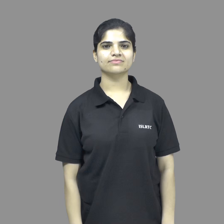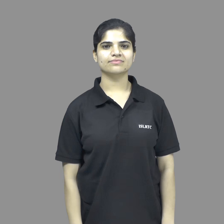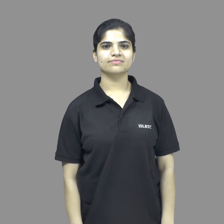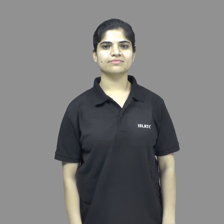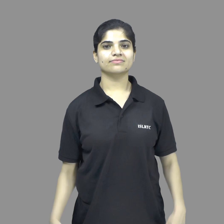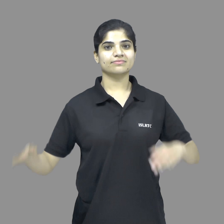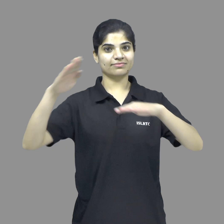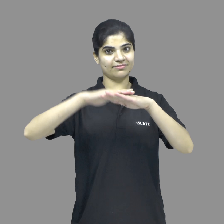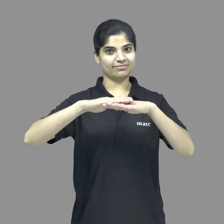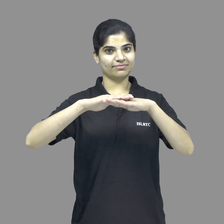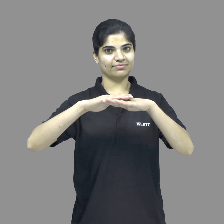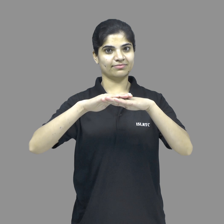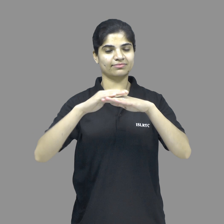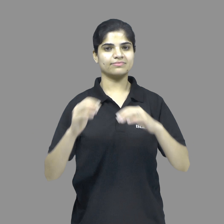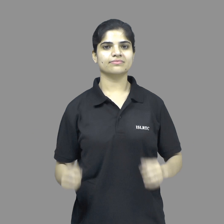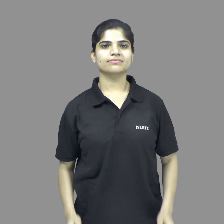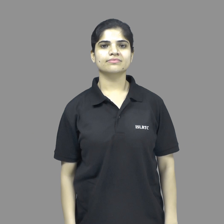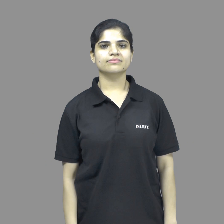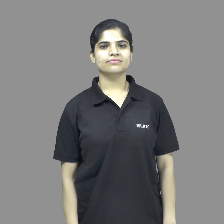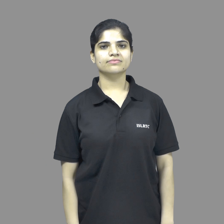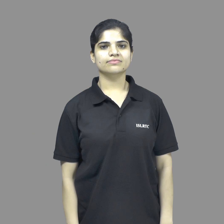On